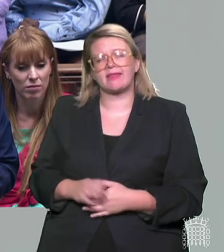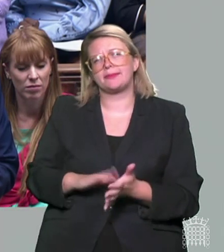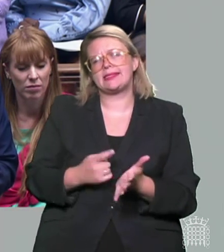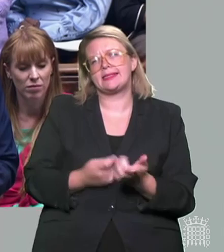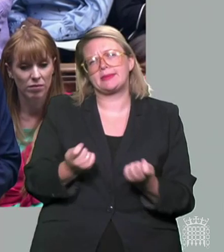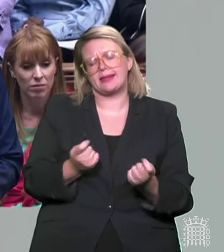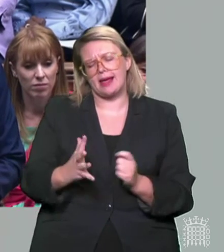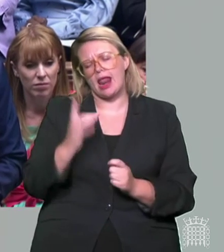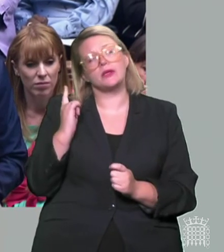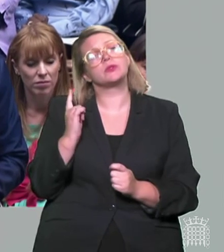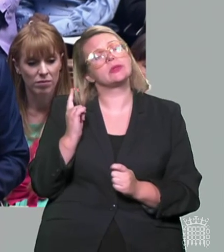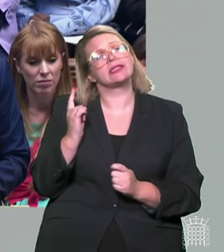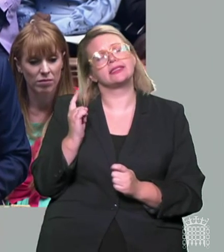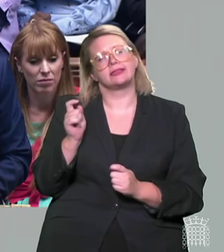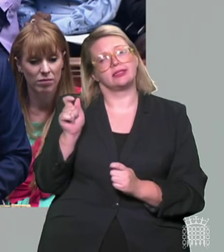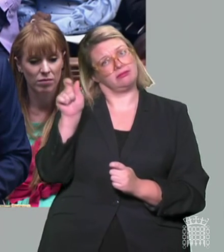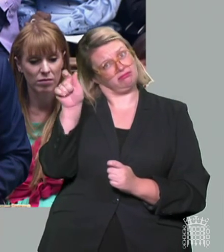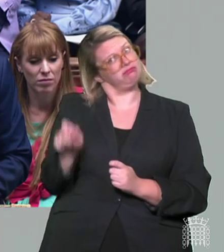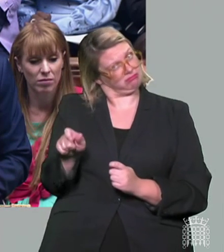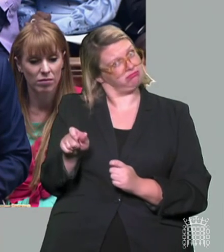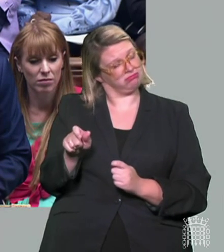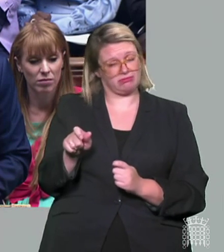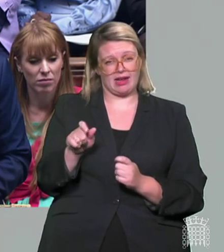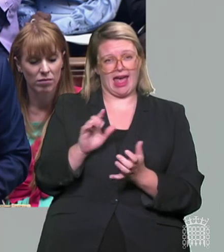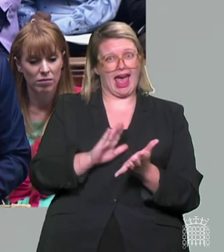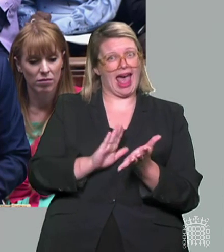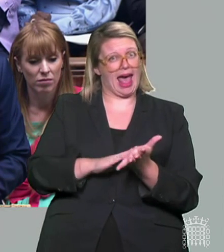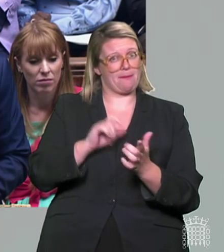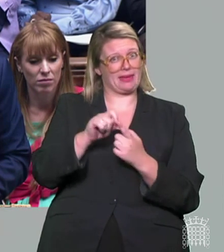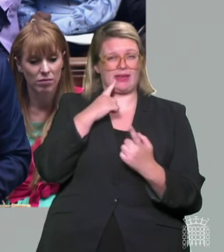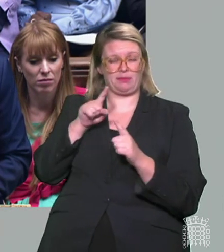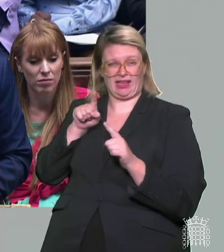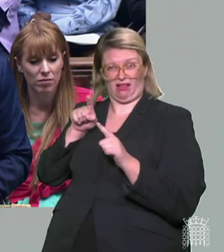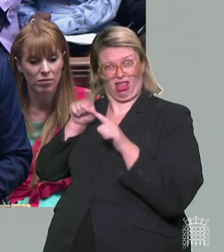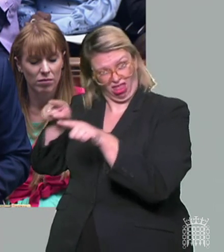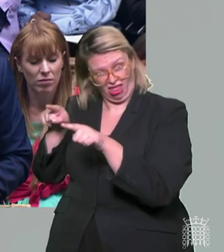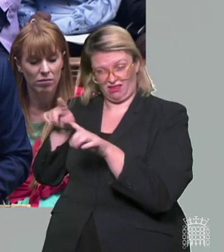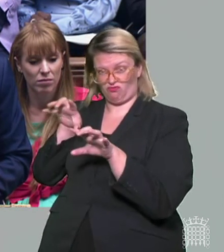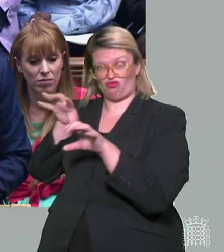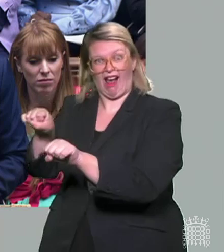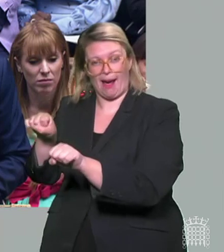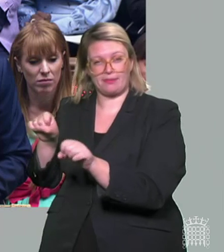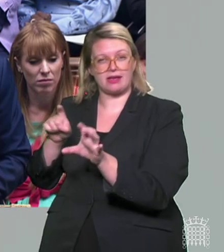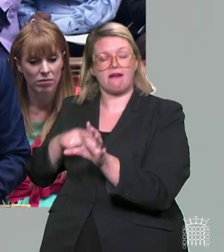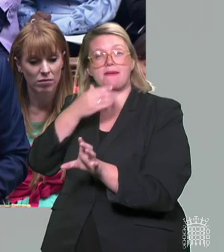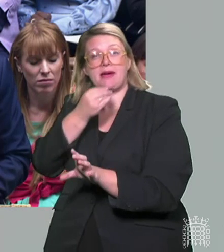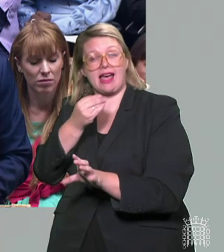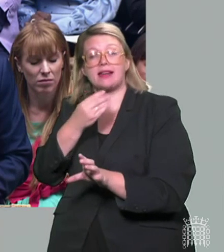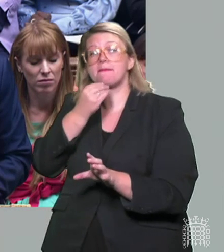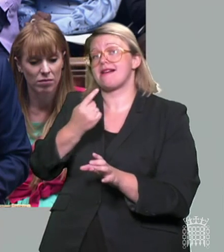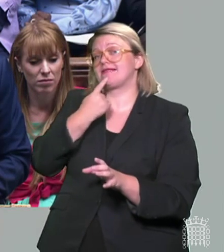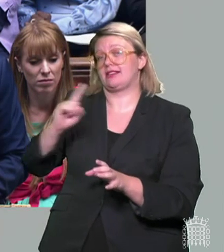He says: “He grabbed my arse and then he slowly moved his hand down in front of my groin.